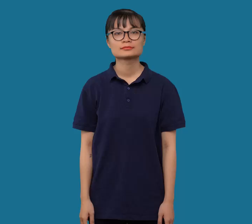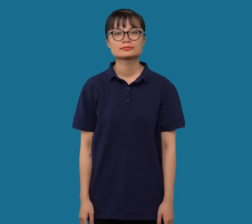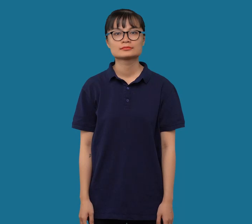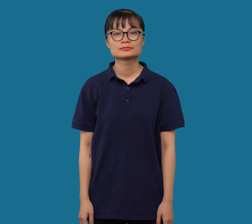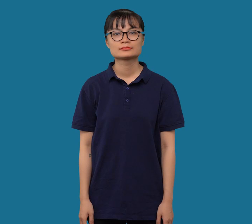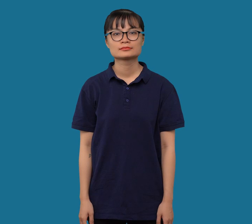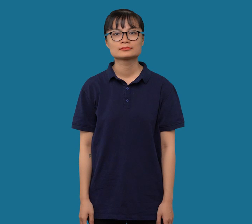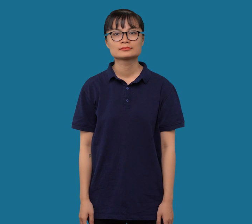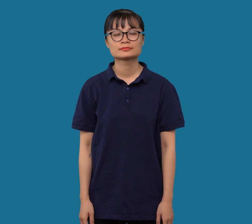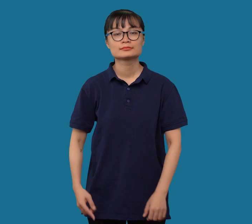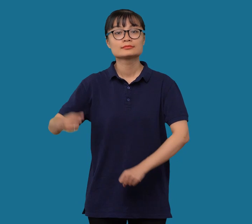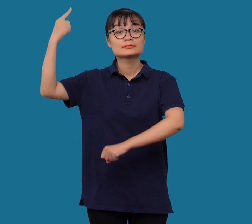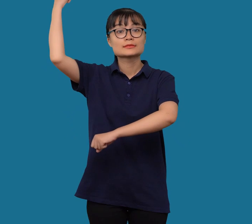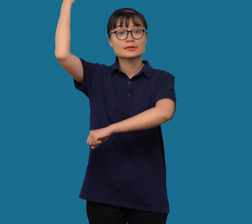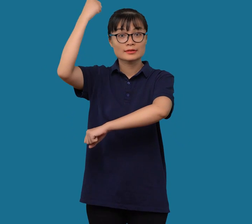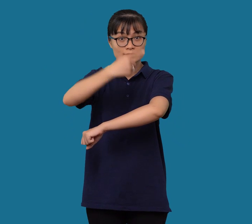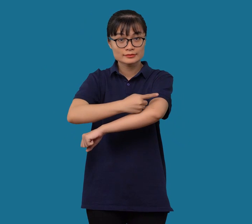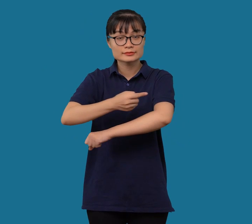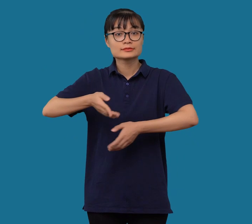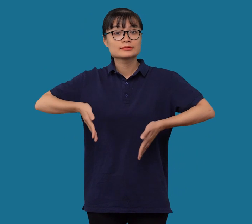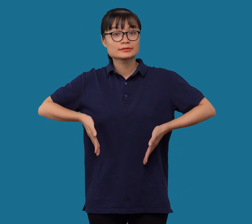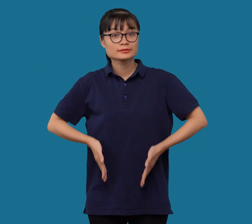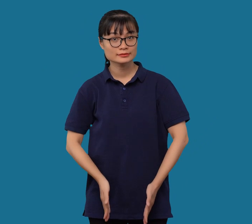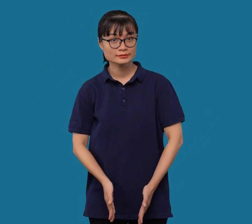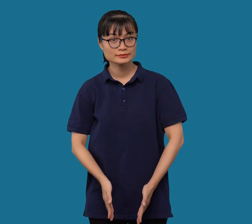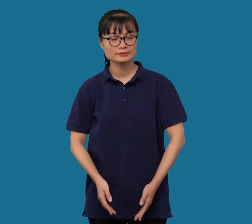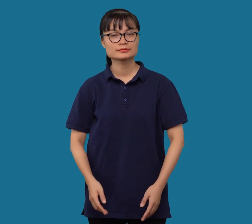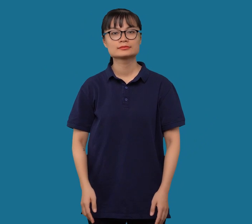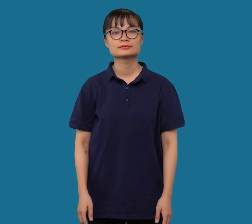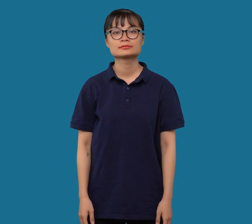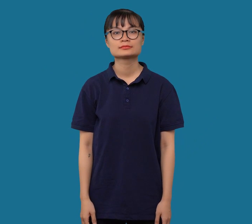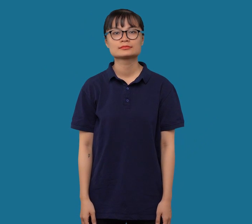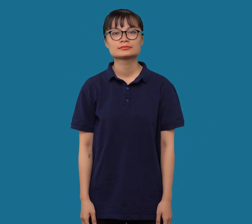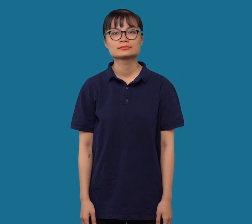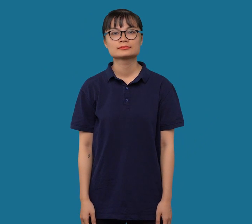ngày sinh